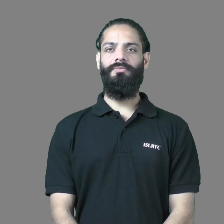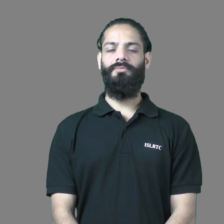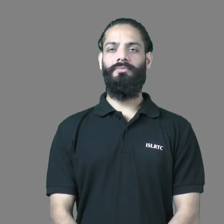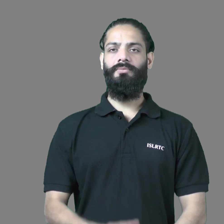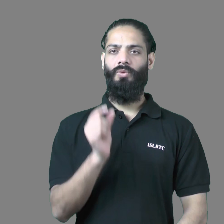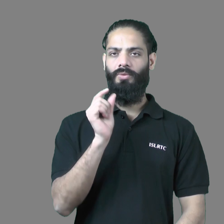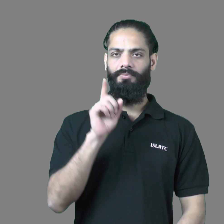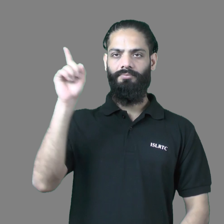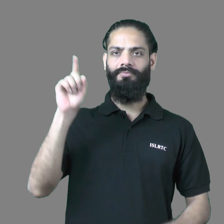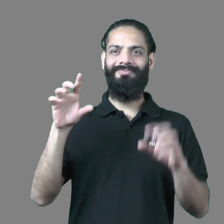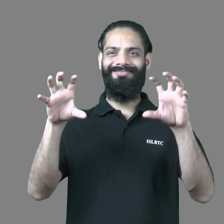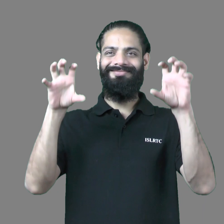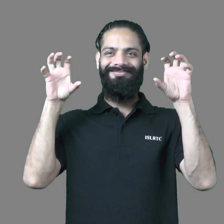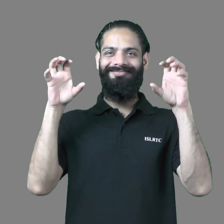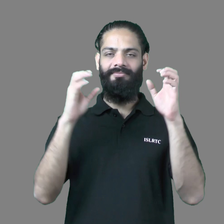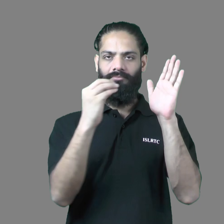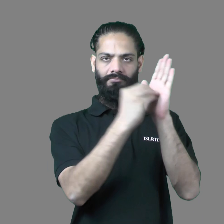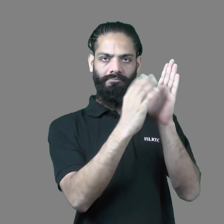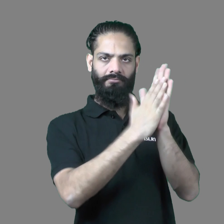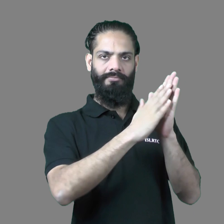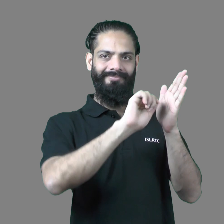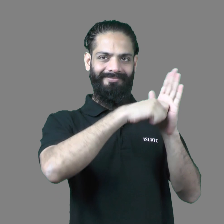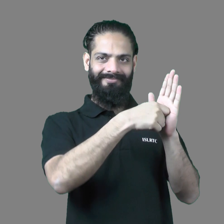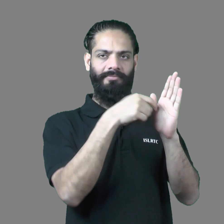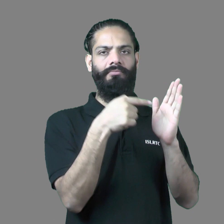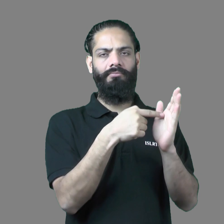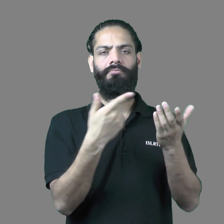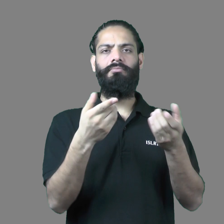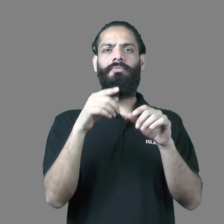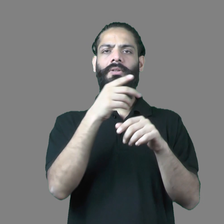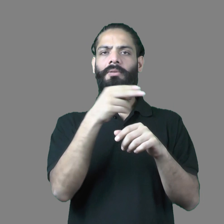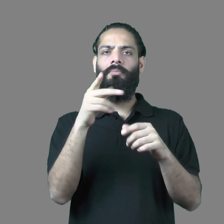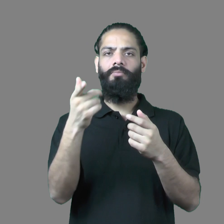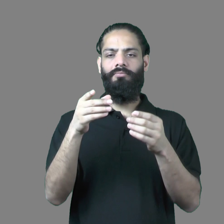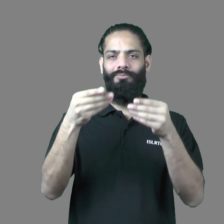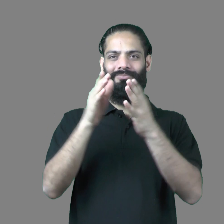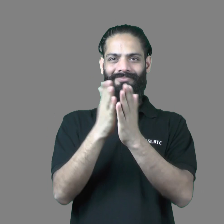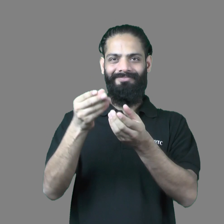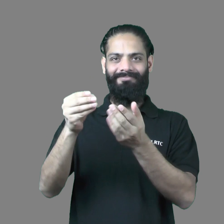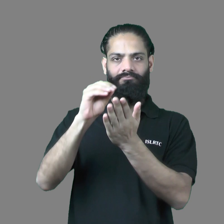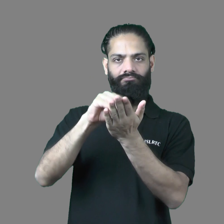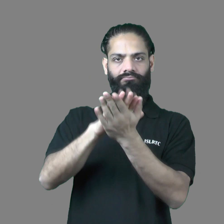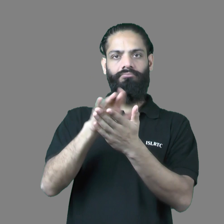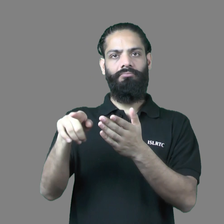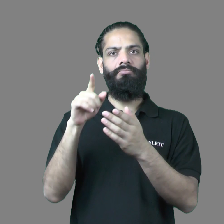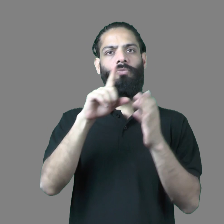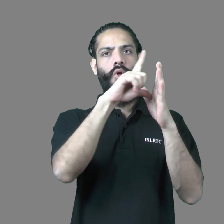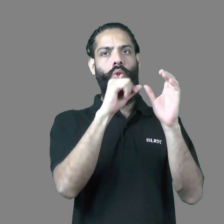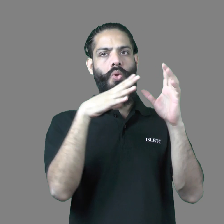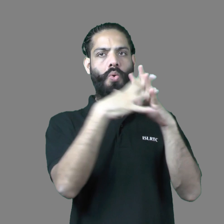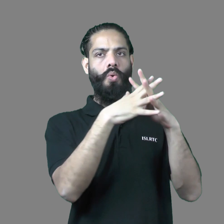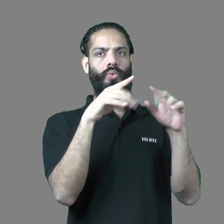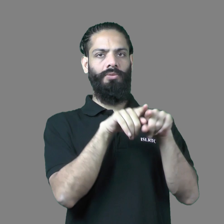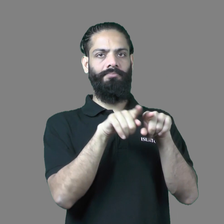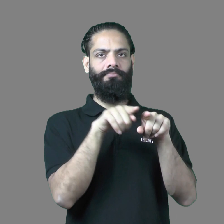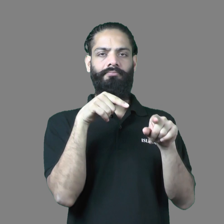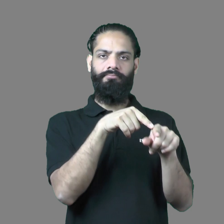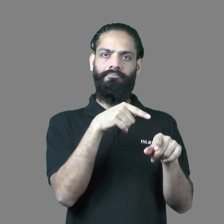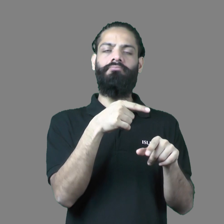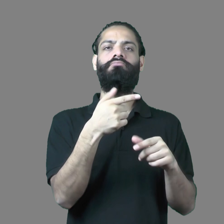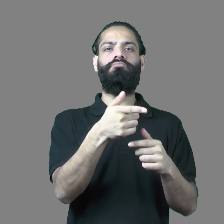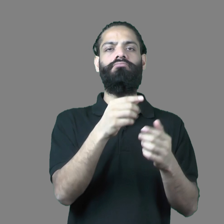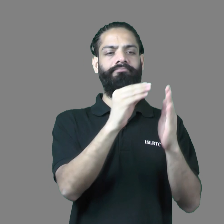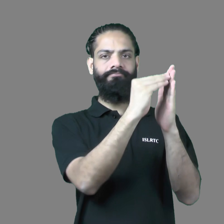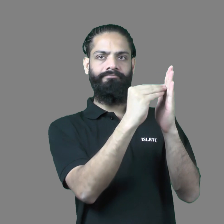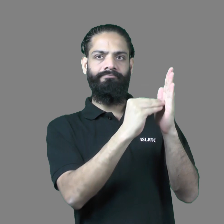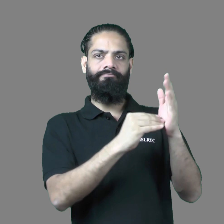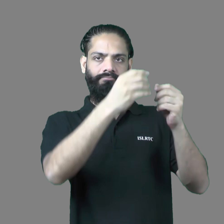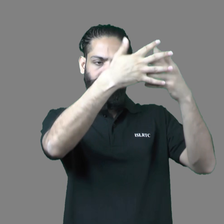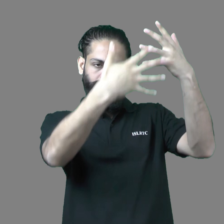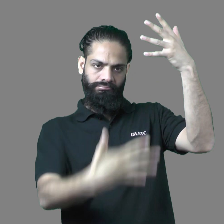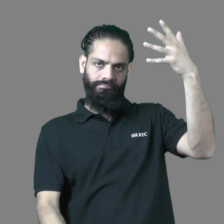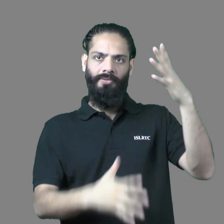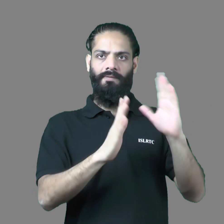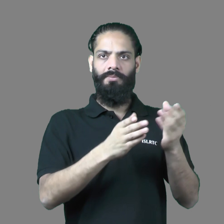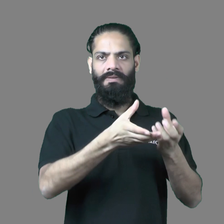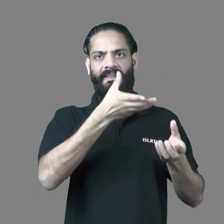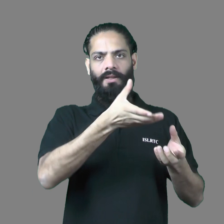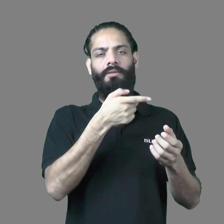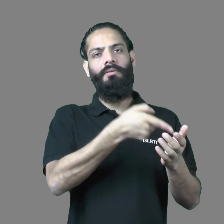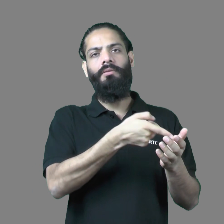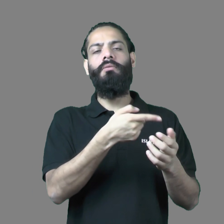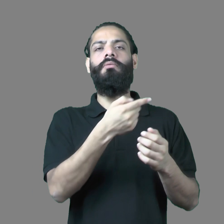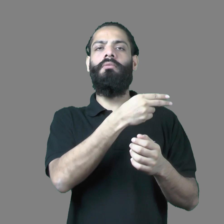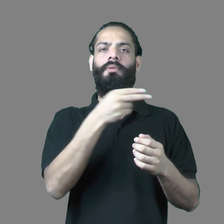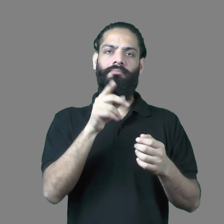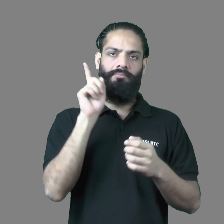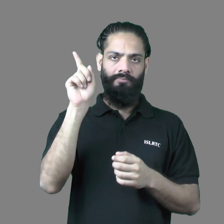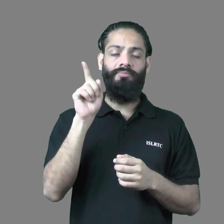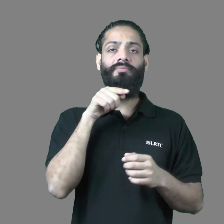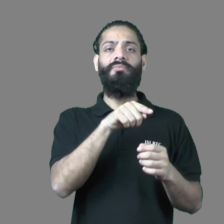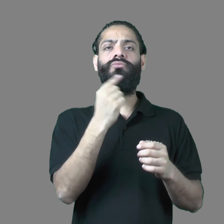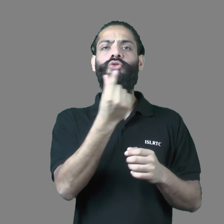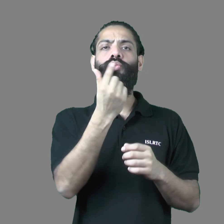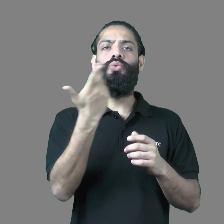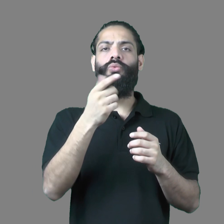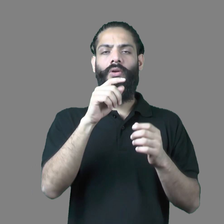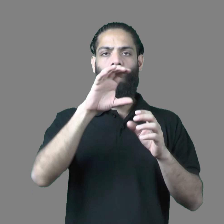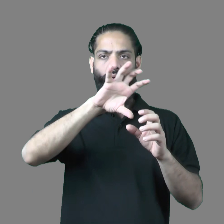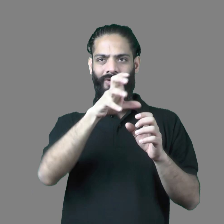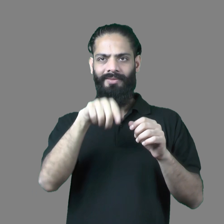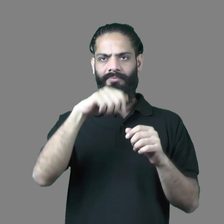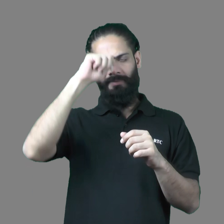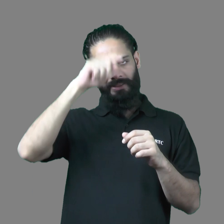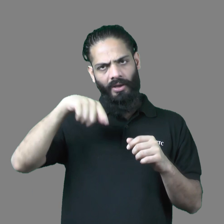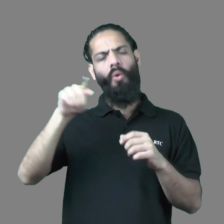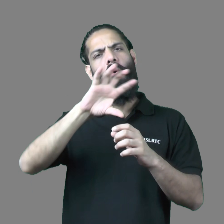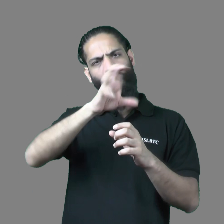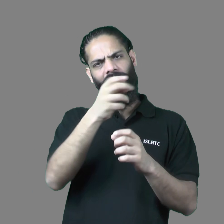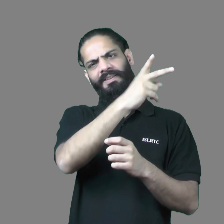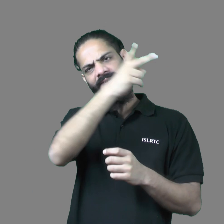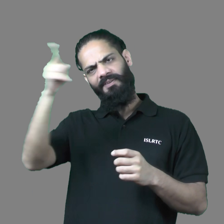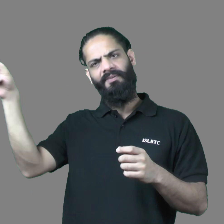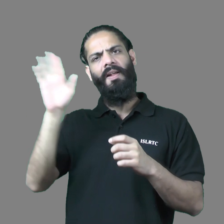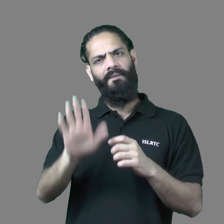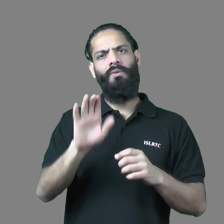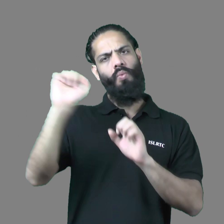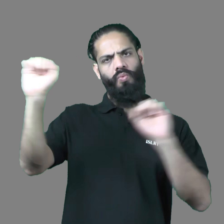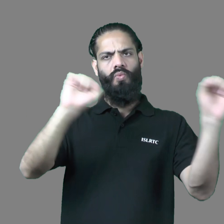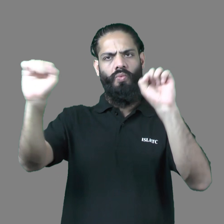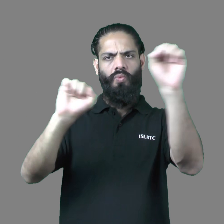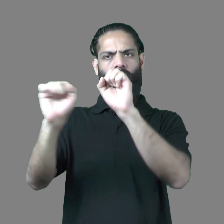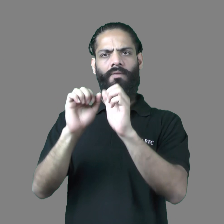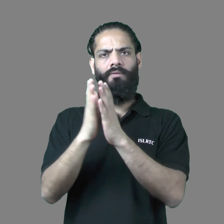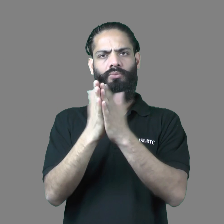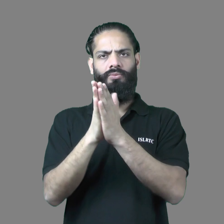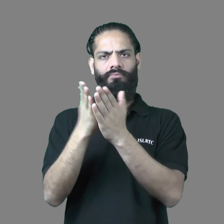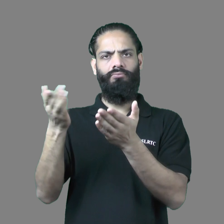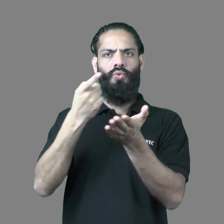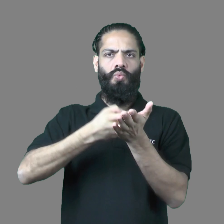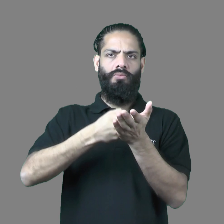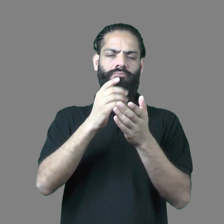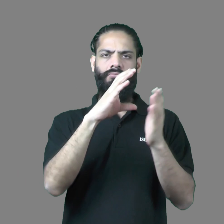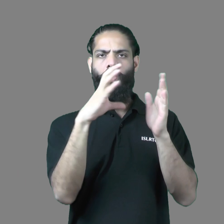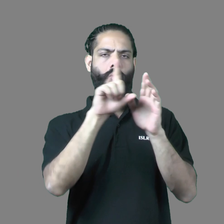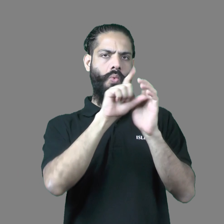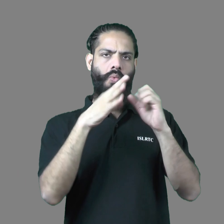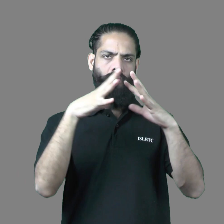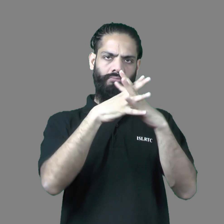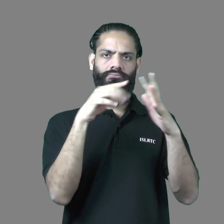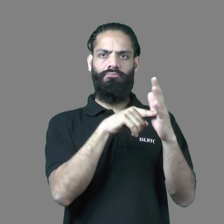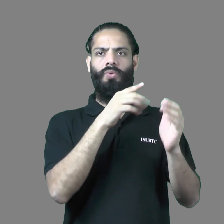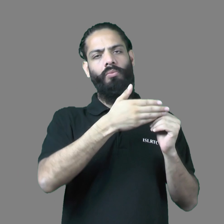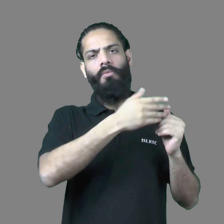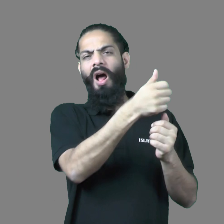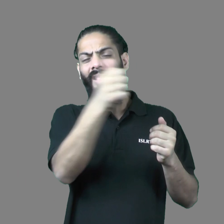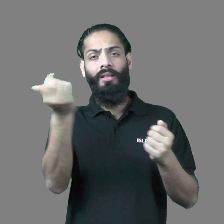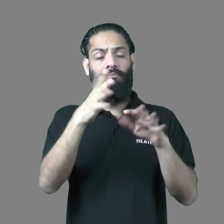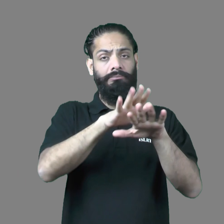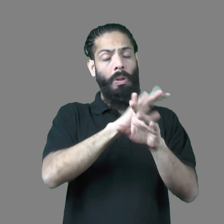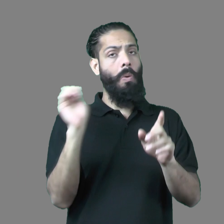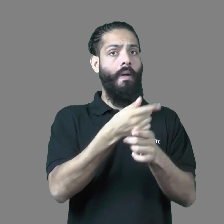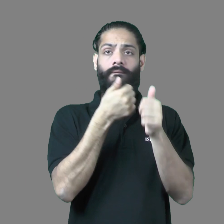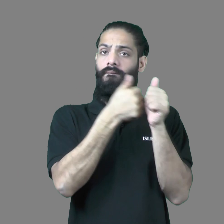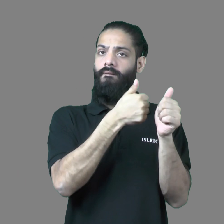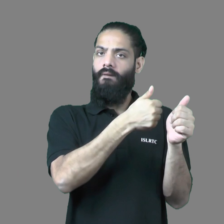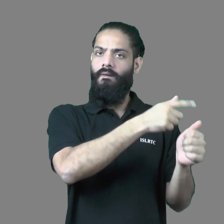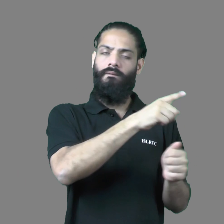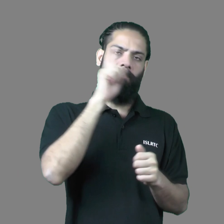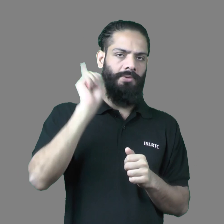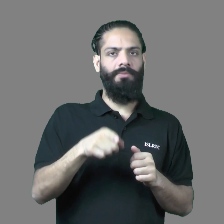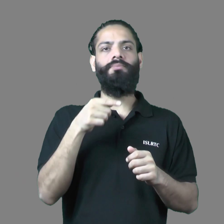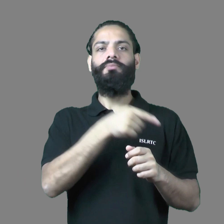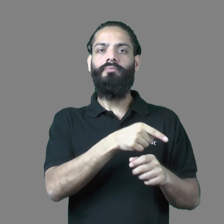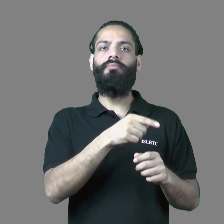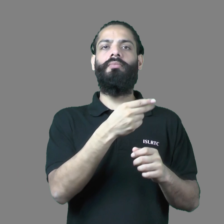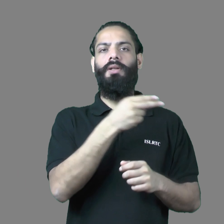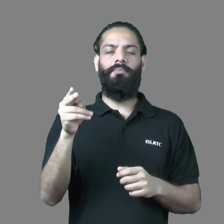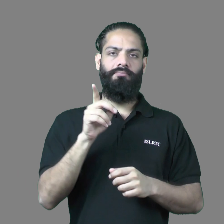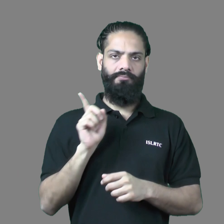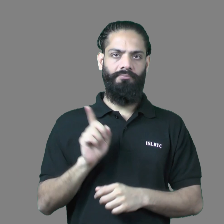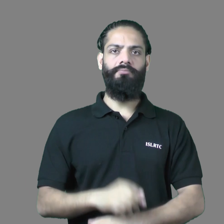Constitution